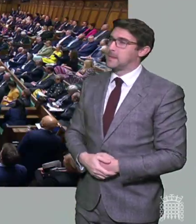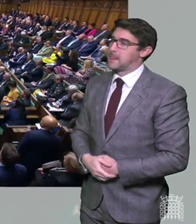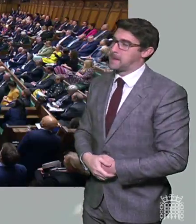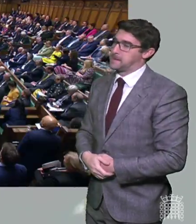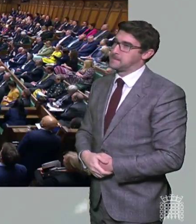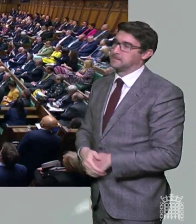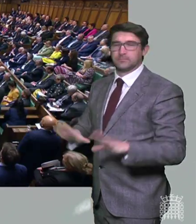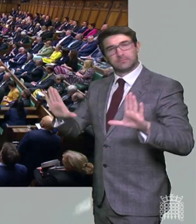Is he really—